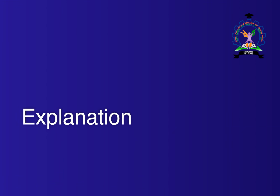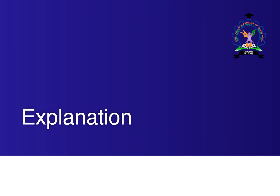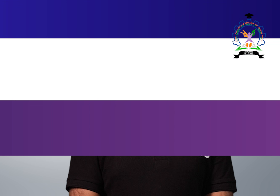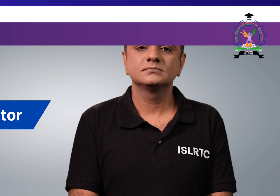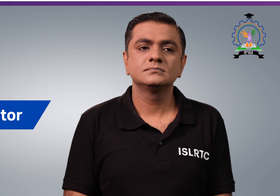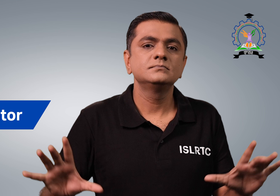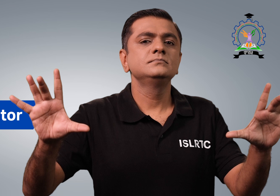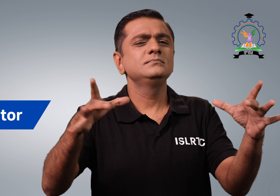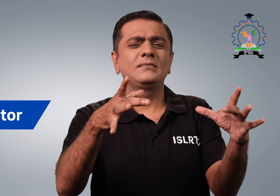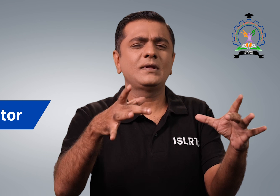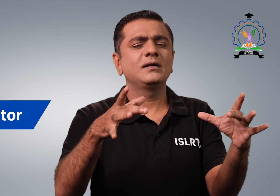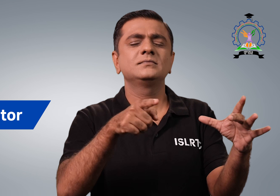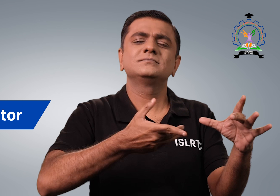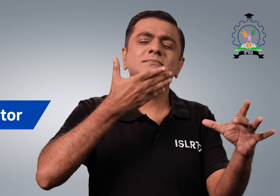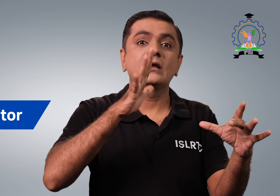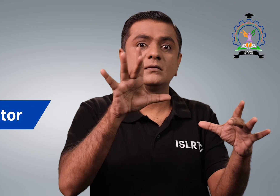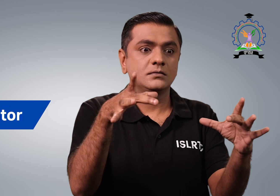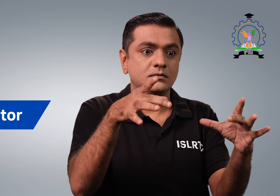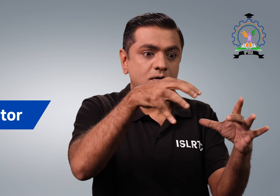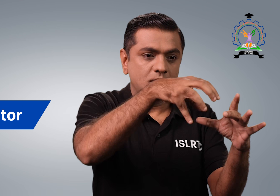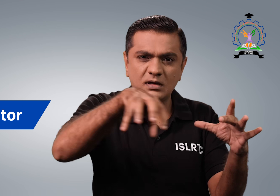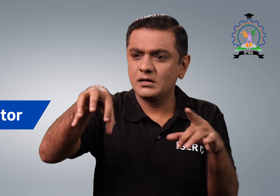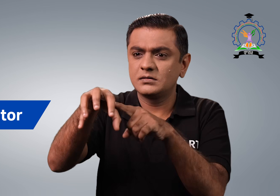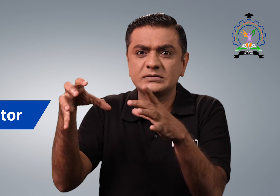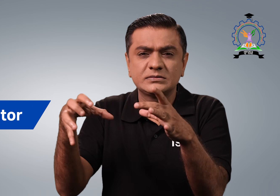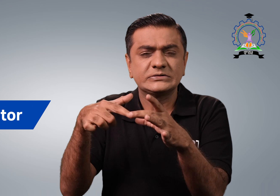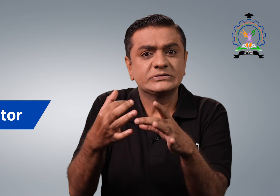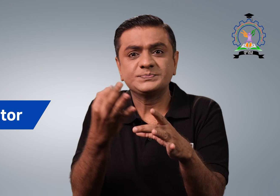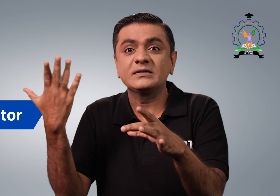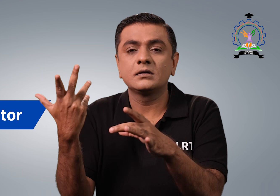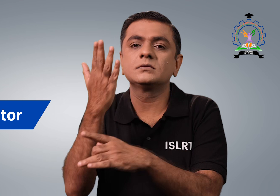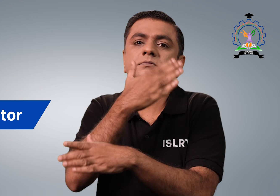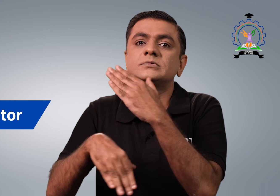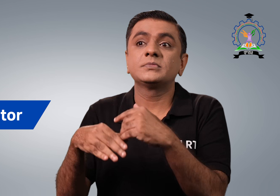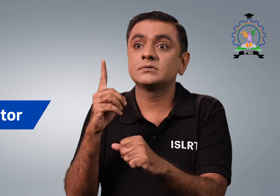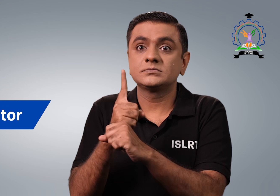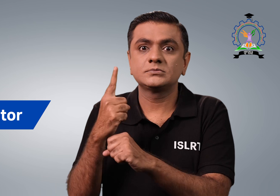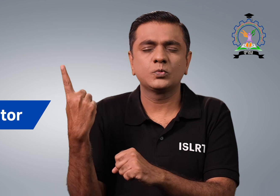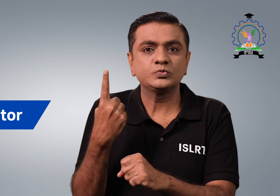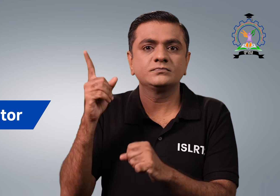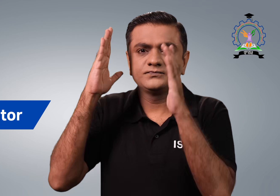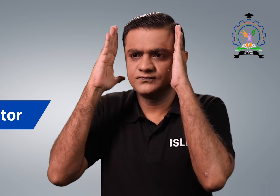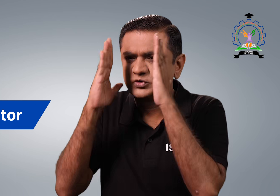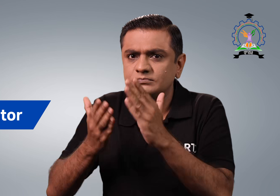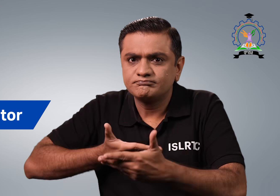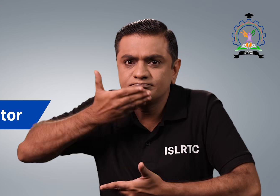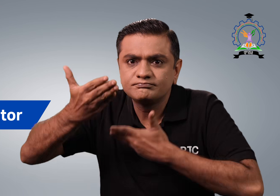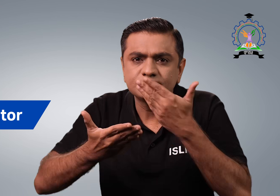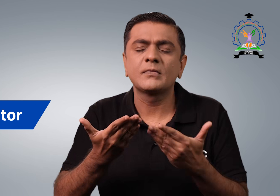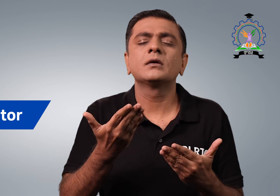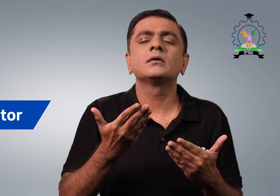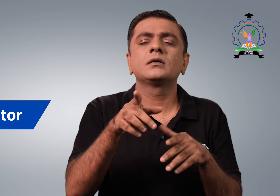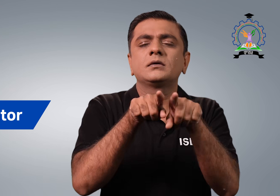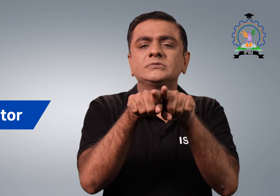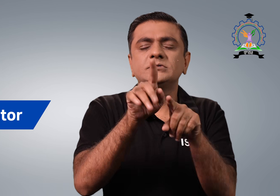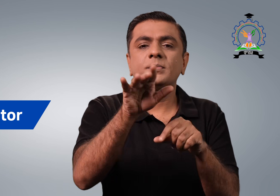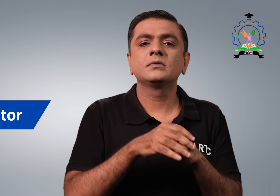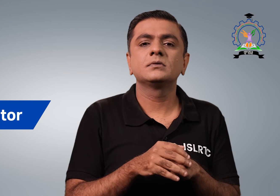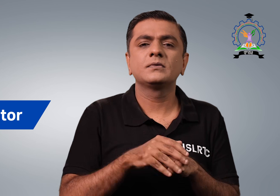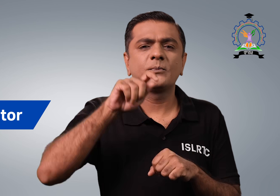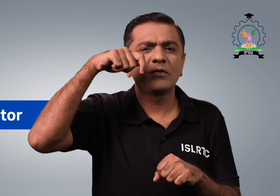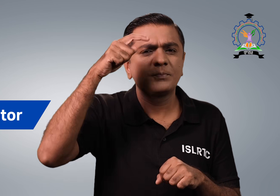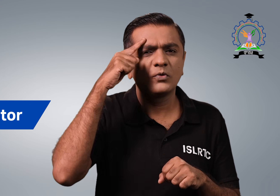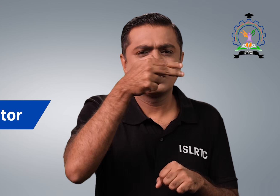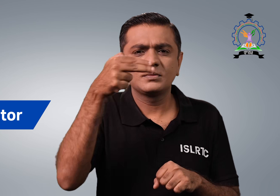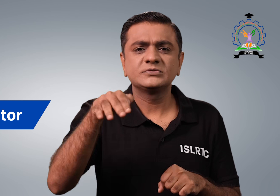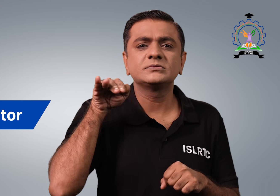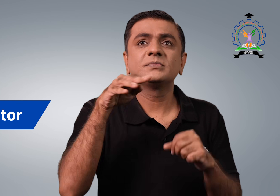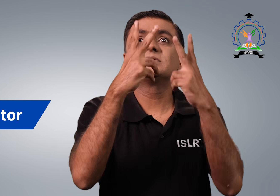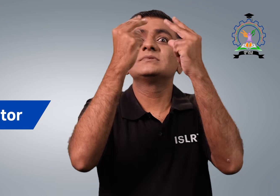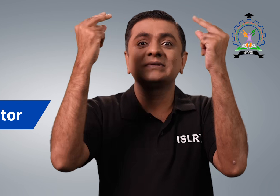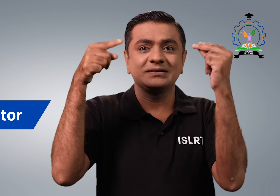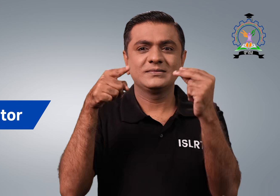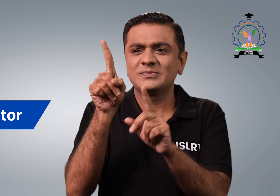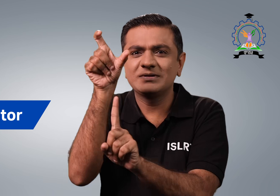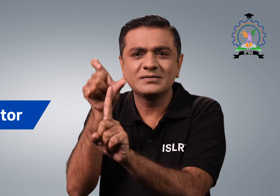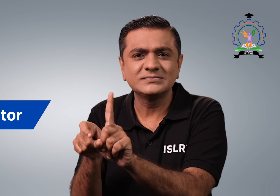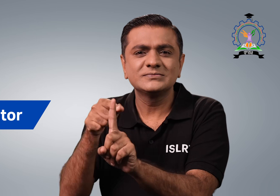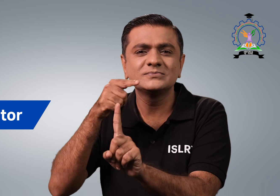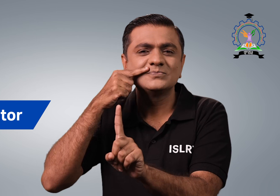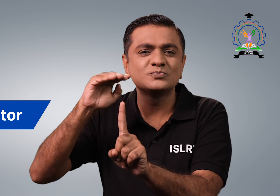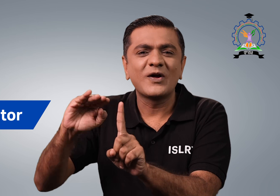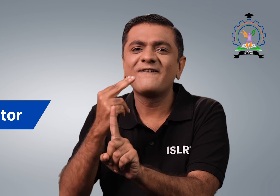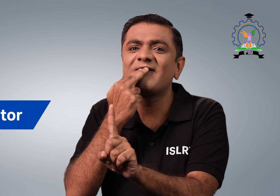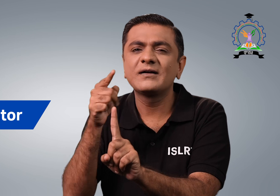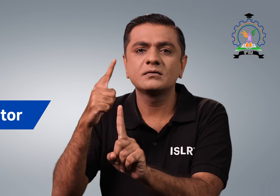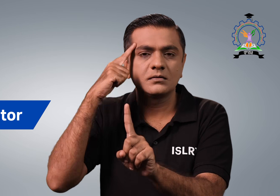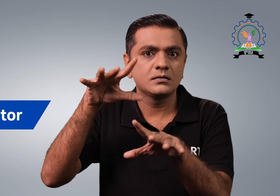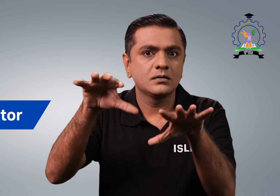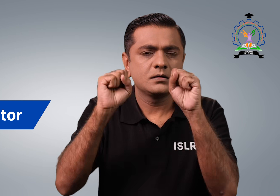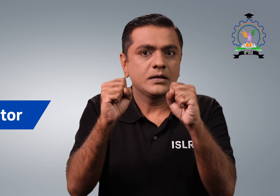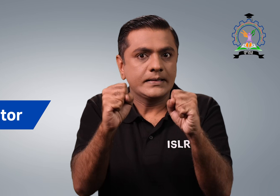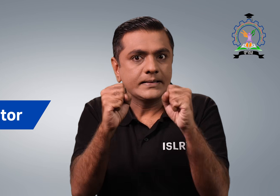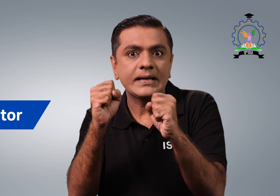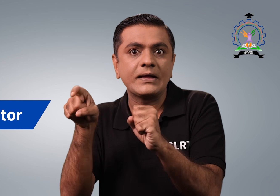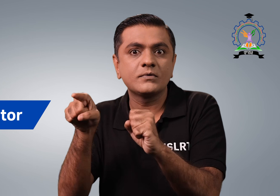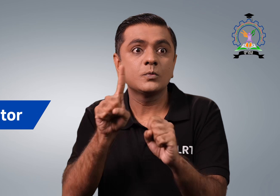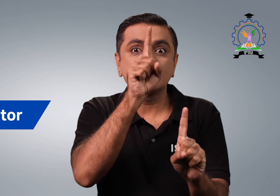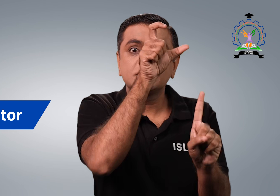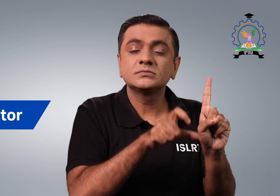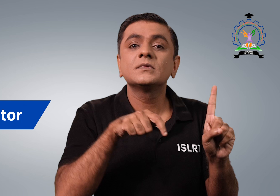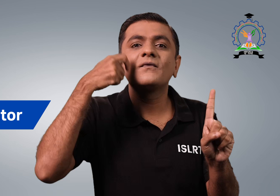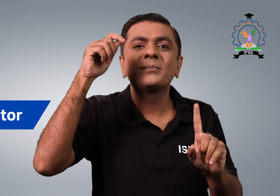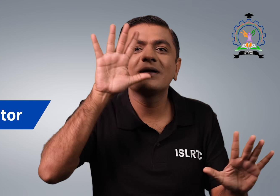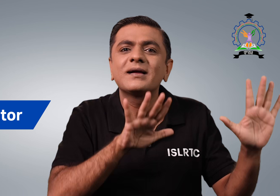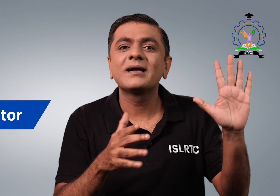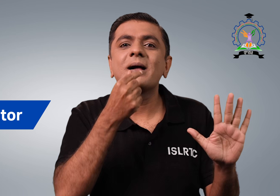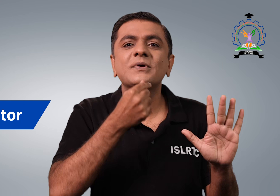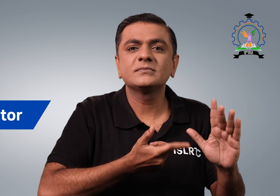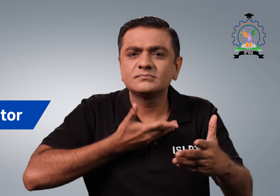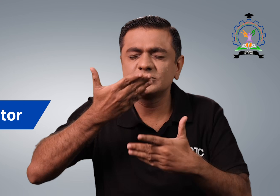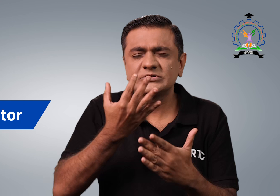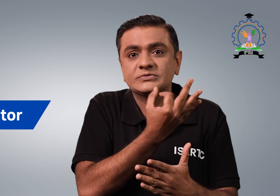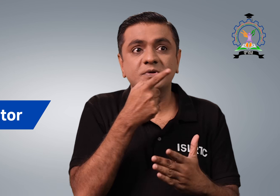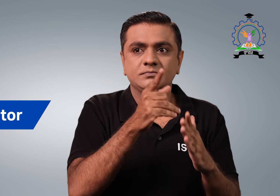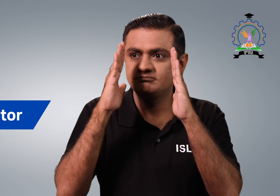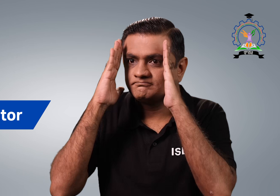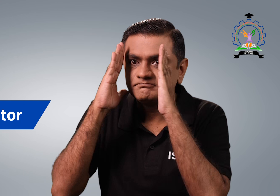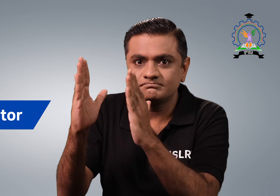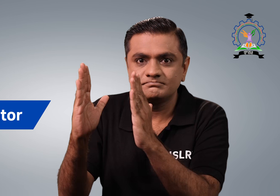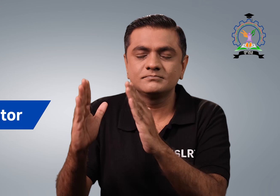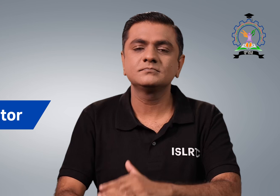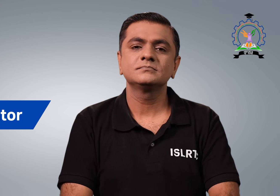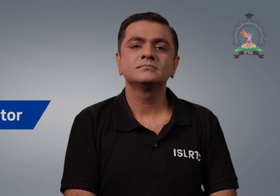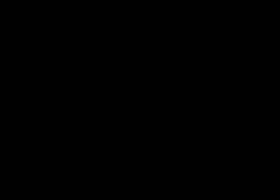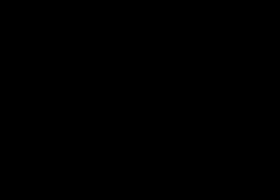Special educator is a teacher who works with students with diverse learning needs and disabilities. For example, in the movie Taare Zameen Par, the little boy had learning disability and Aamir Khan plays a special educator who helps him.